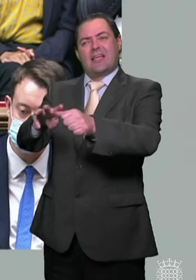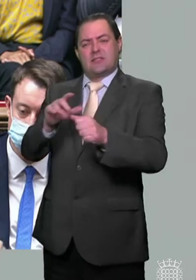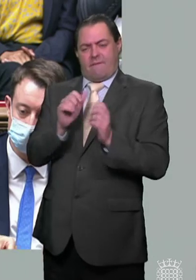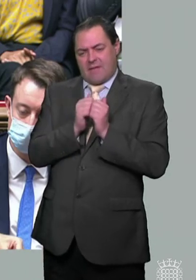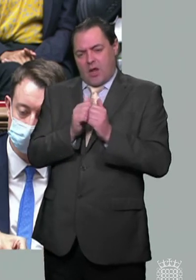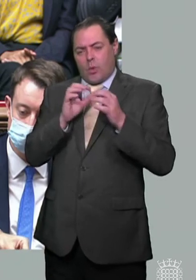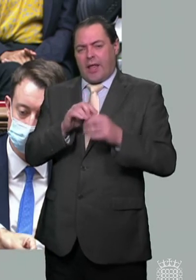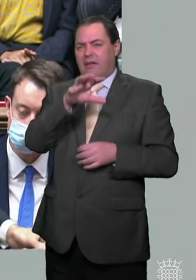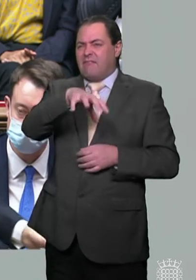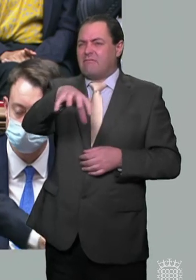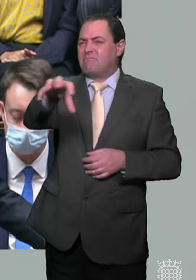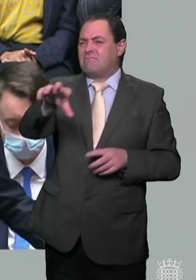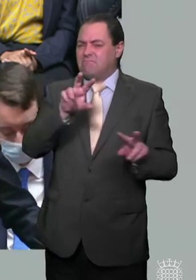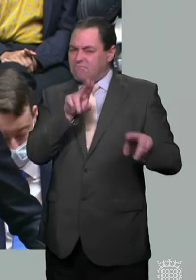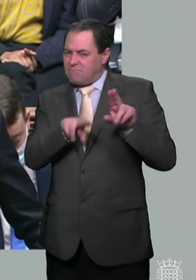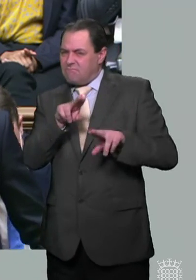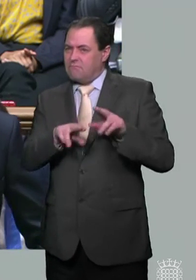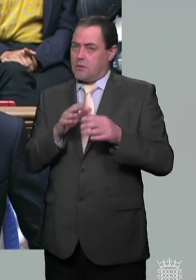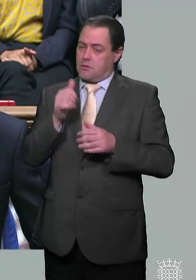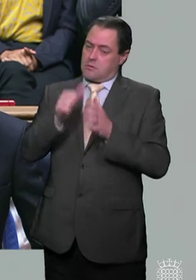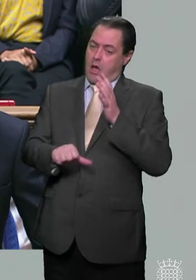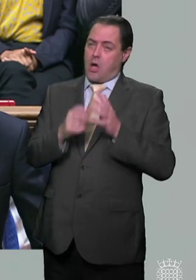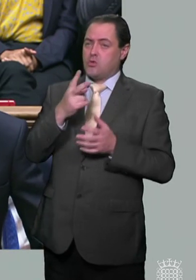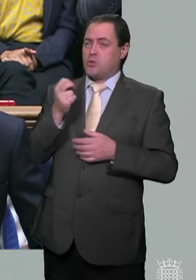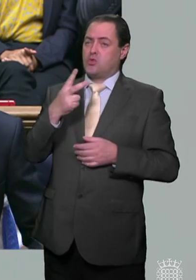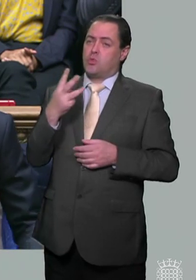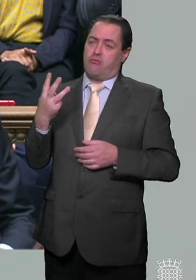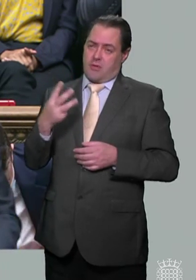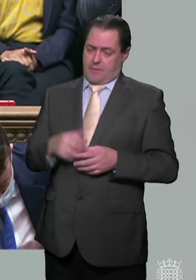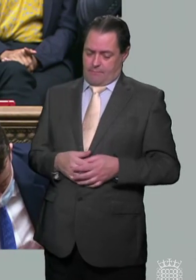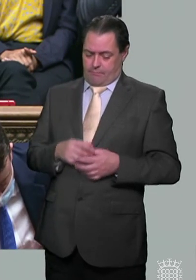The new revaluation cycle will be delivered from 2023.